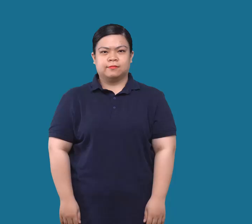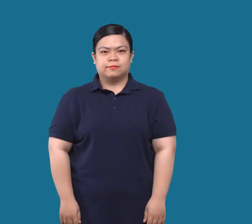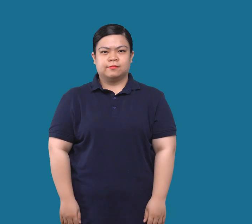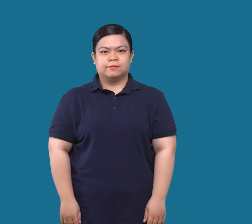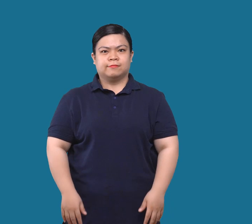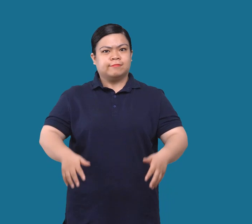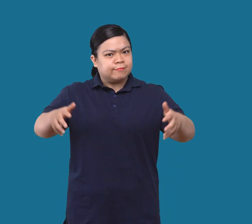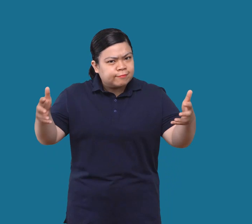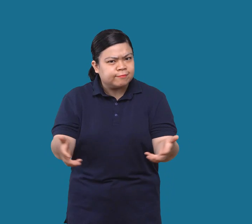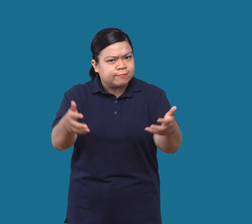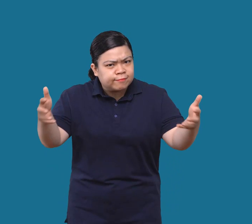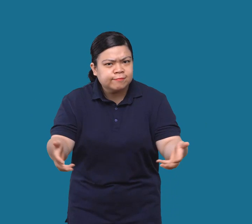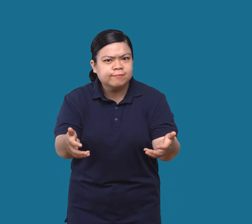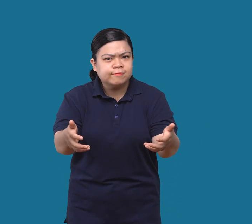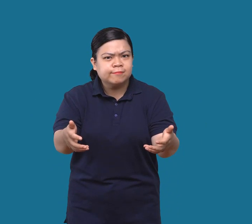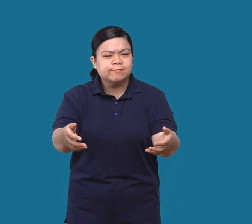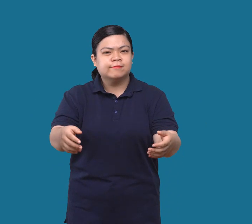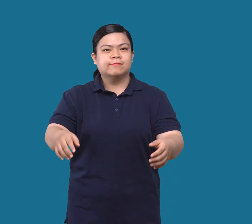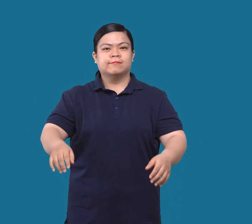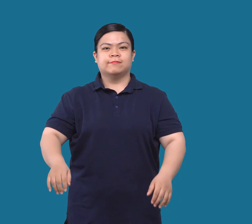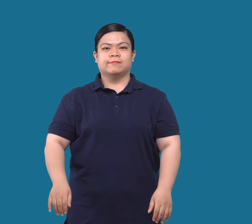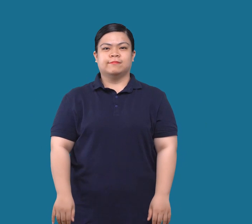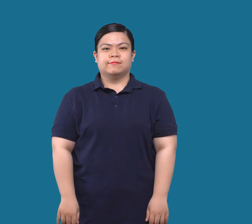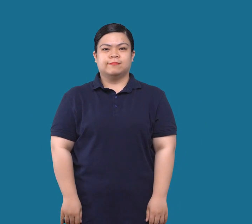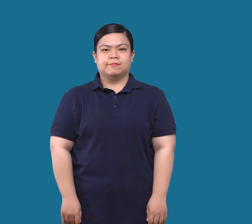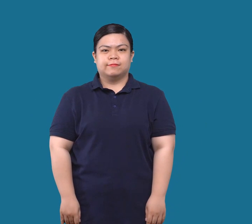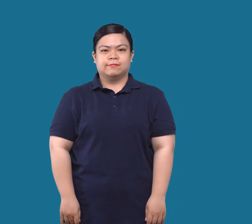ôn tập